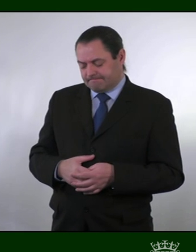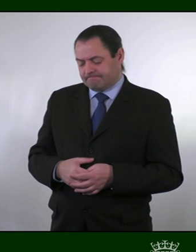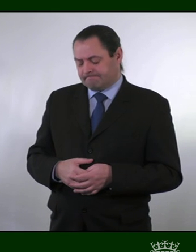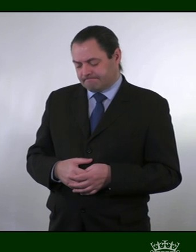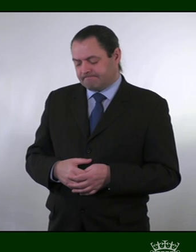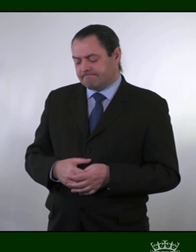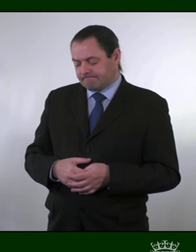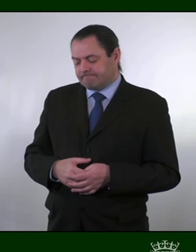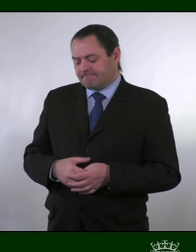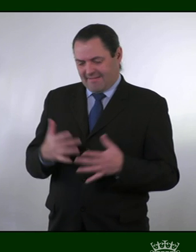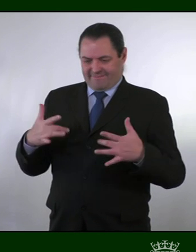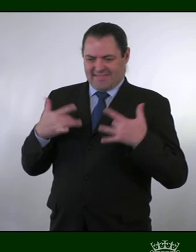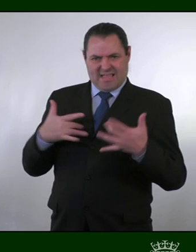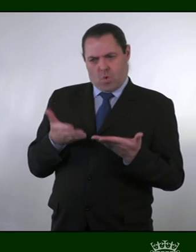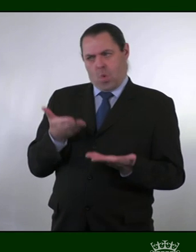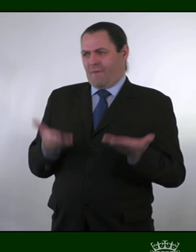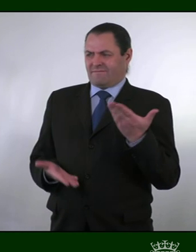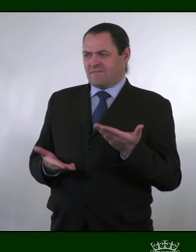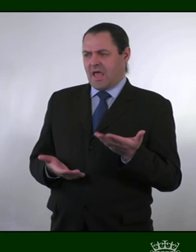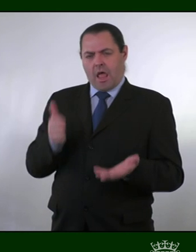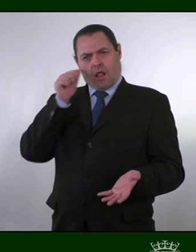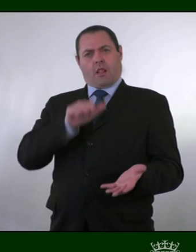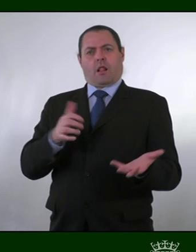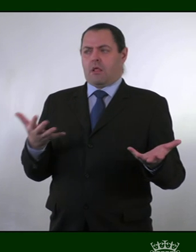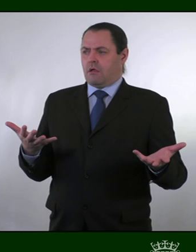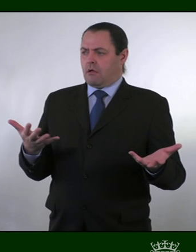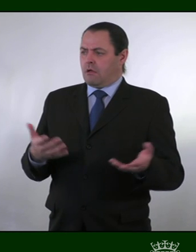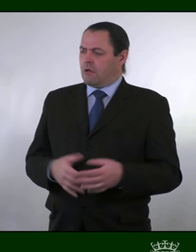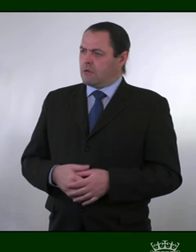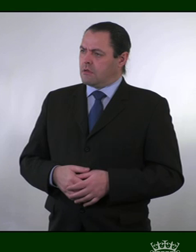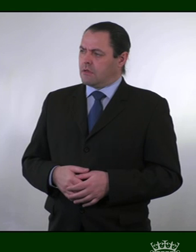Friend makes and the feeling of unfairness that he describes.